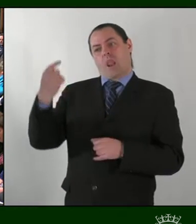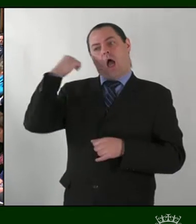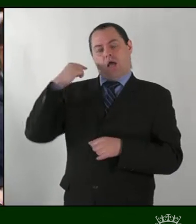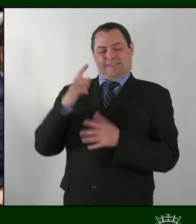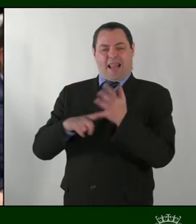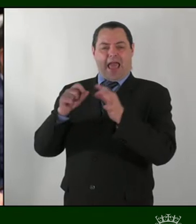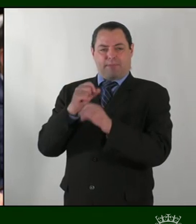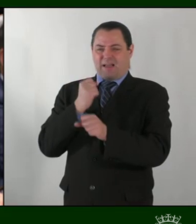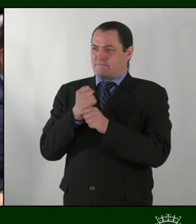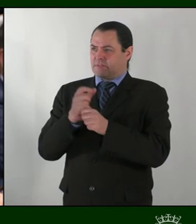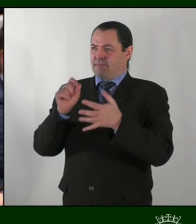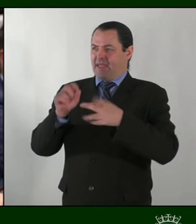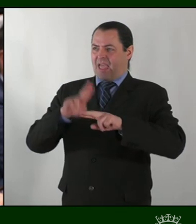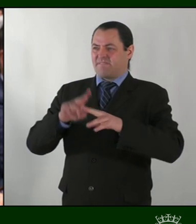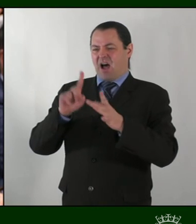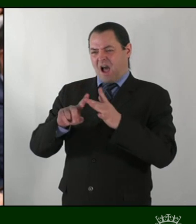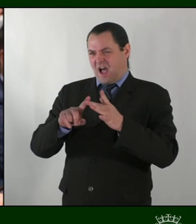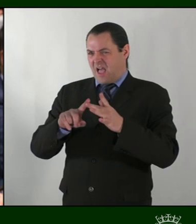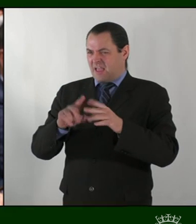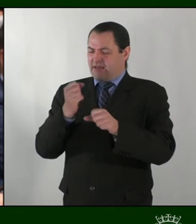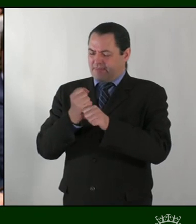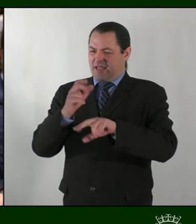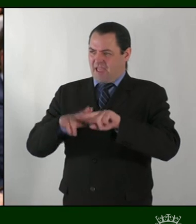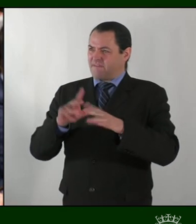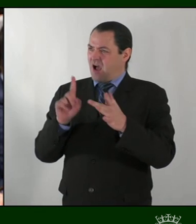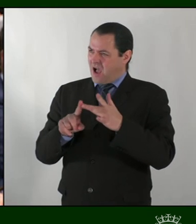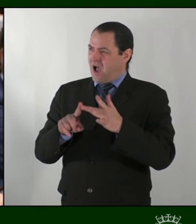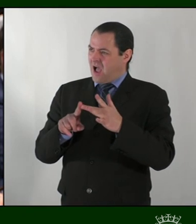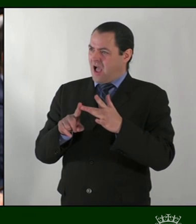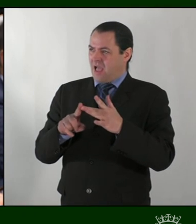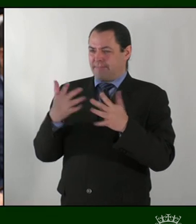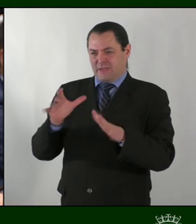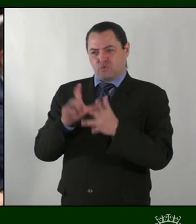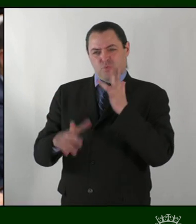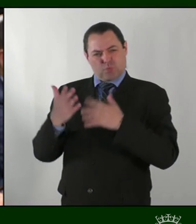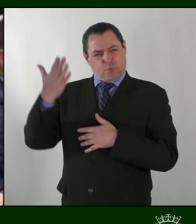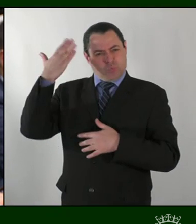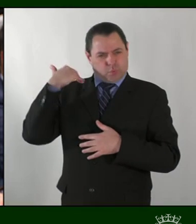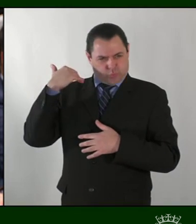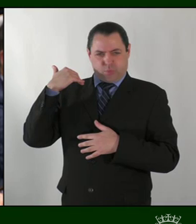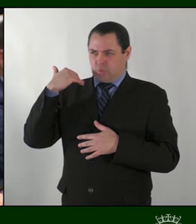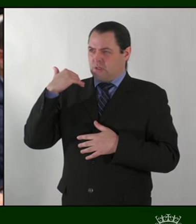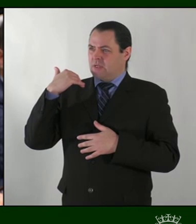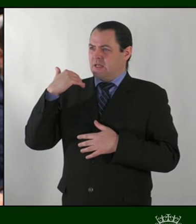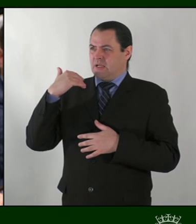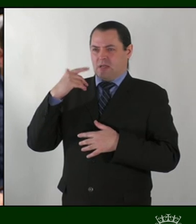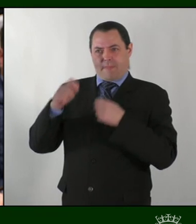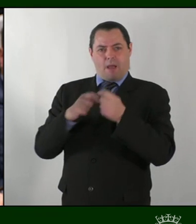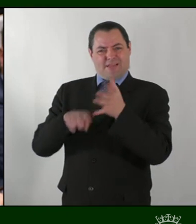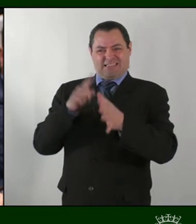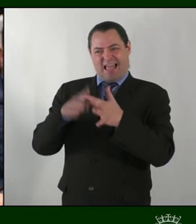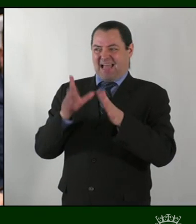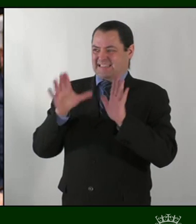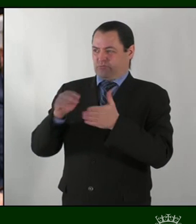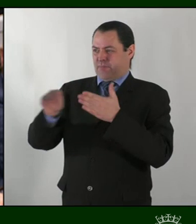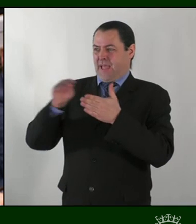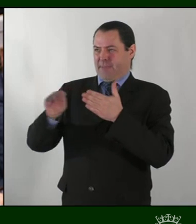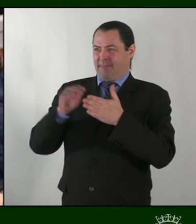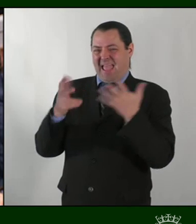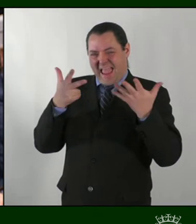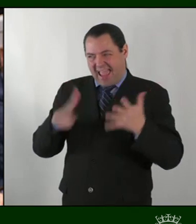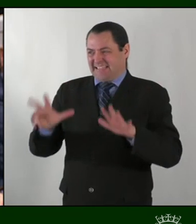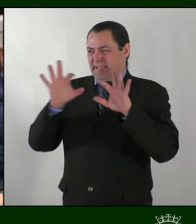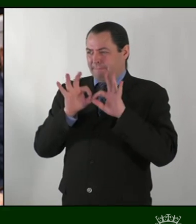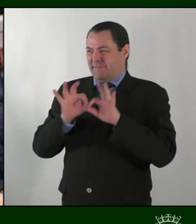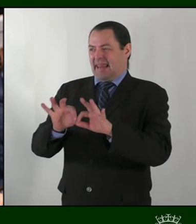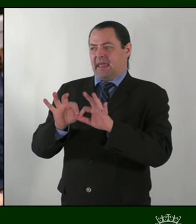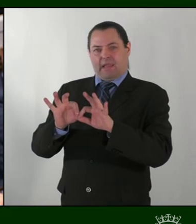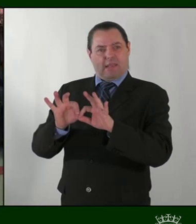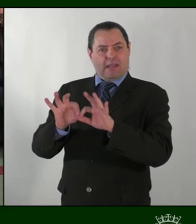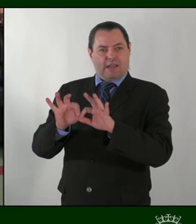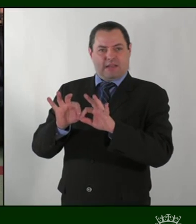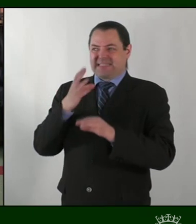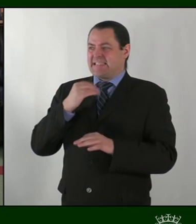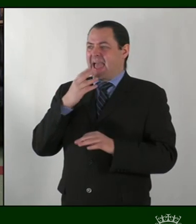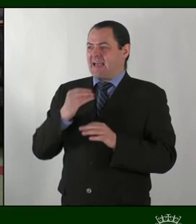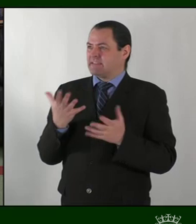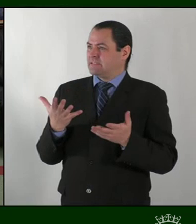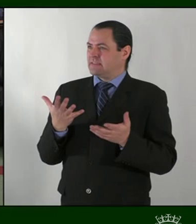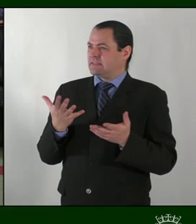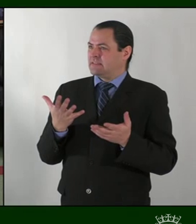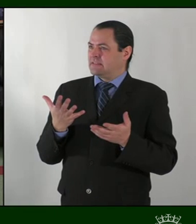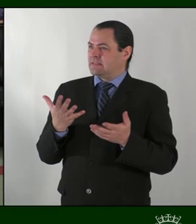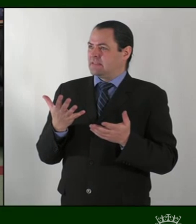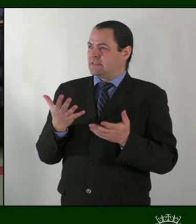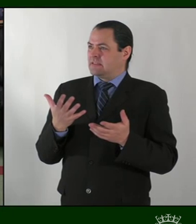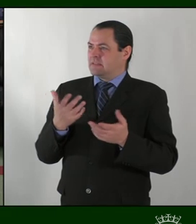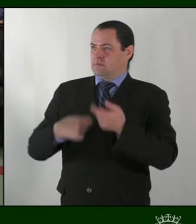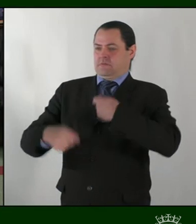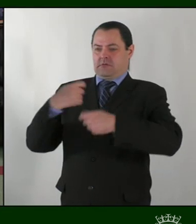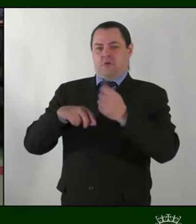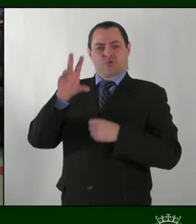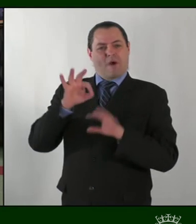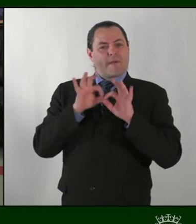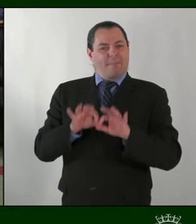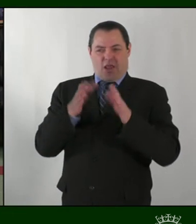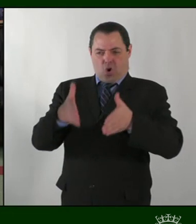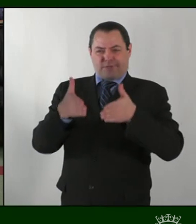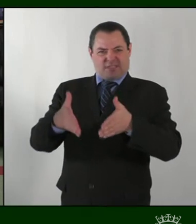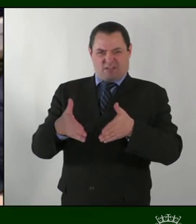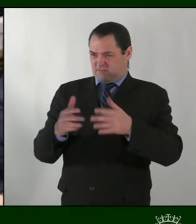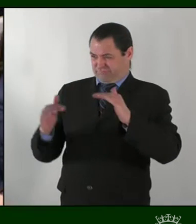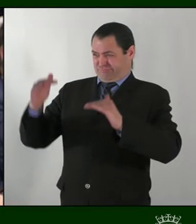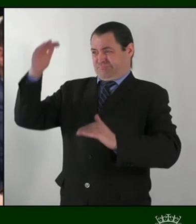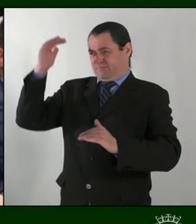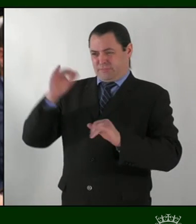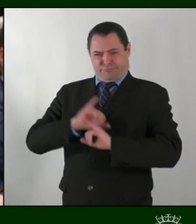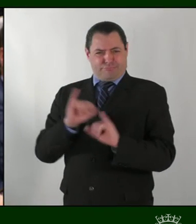From memory, the PFI deals that they did saddled the taxpayer with £80 billion-worth of debts in exchange for £12 billion-worth of hospital assets.